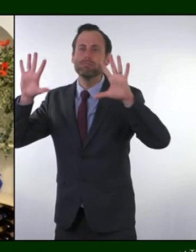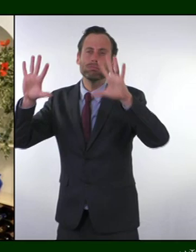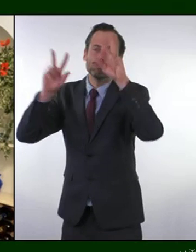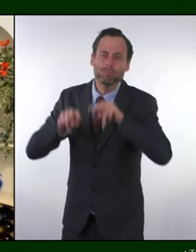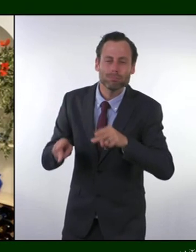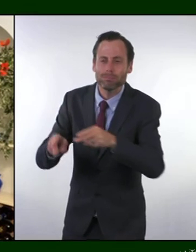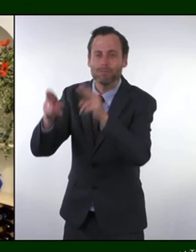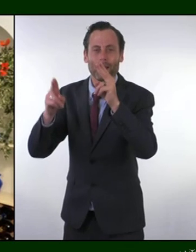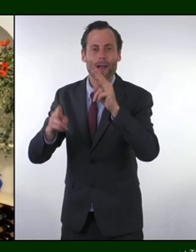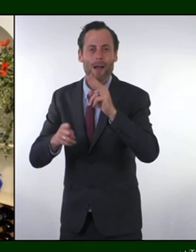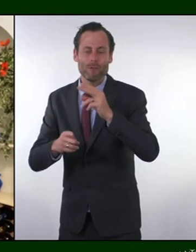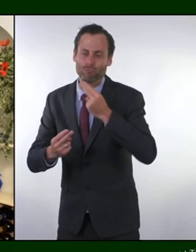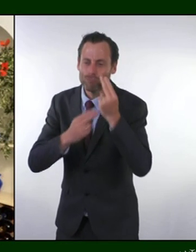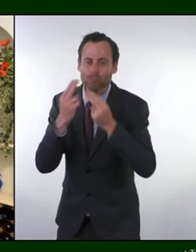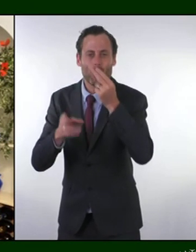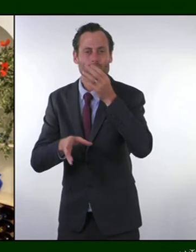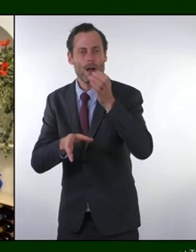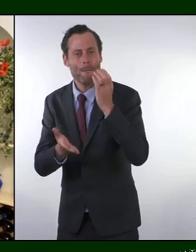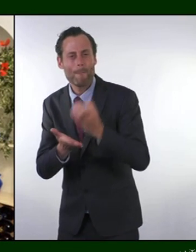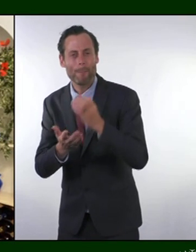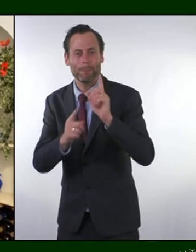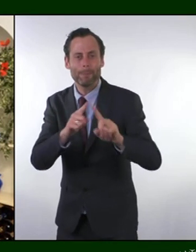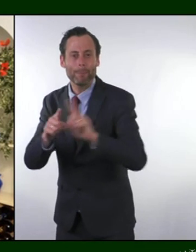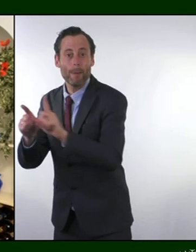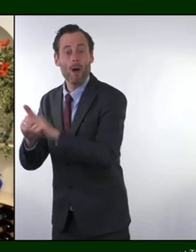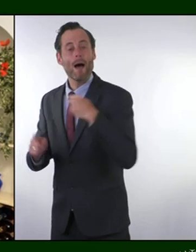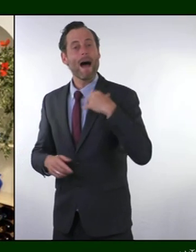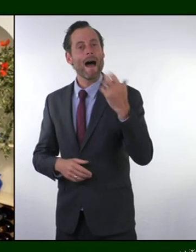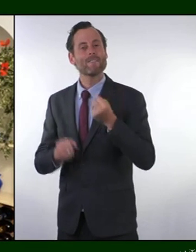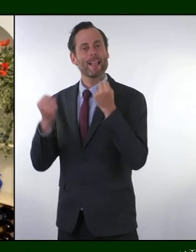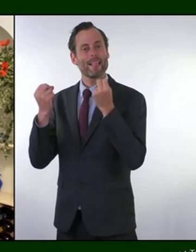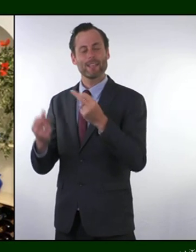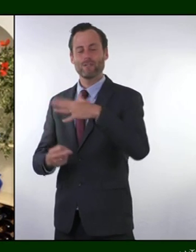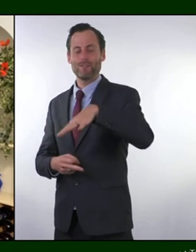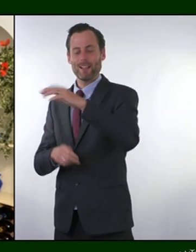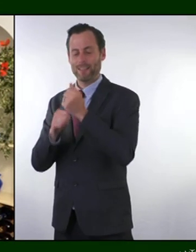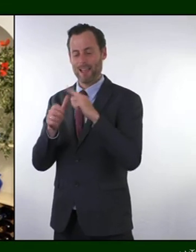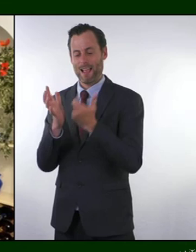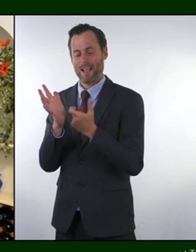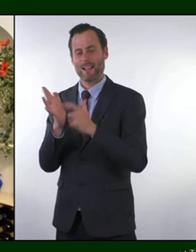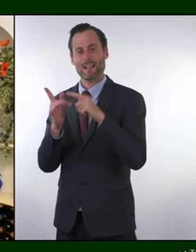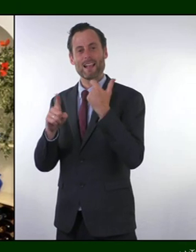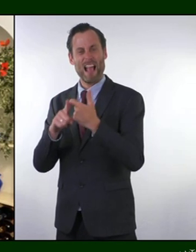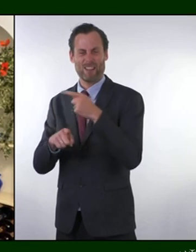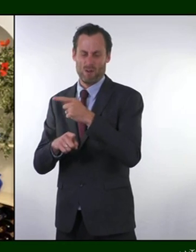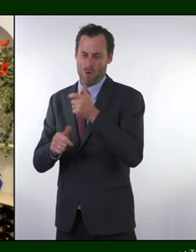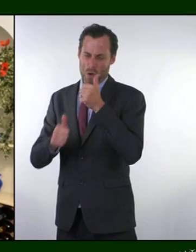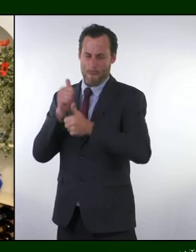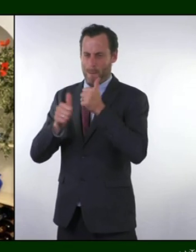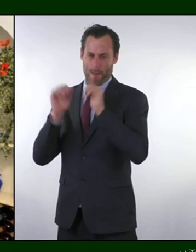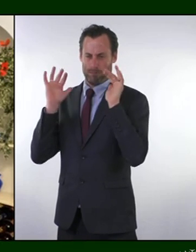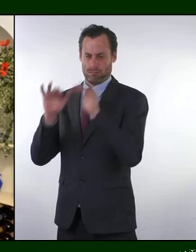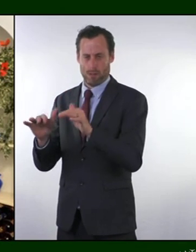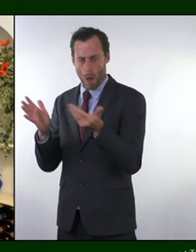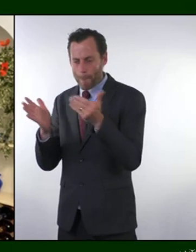But I will tell you what we also have: the Lichfield Garrick, which is a major theatre in the area, and The Hub at St Mary’s.